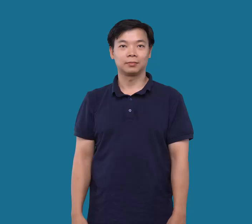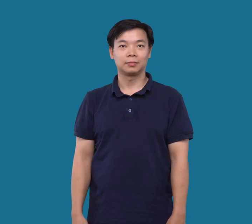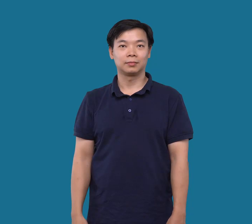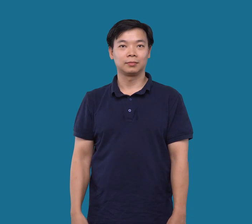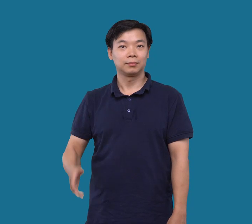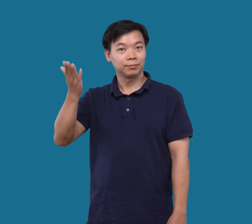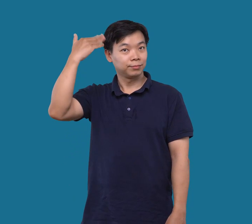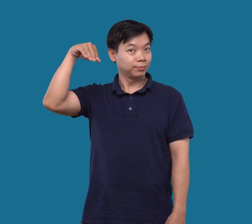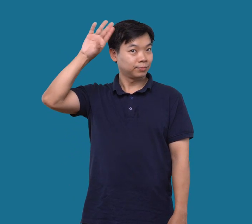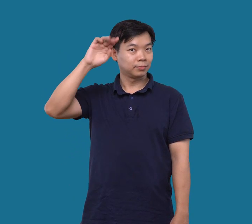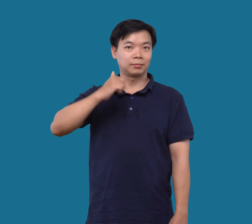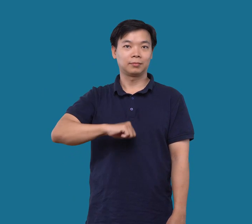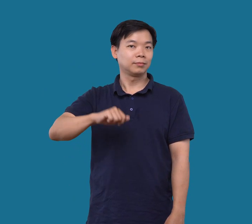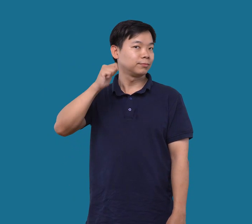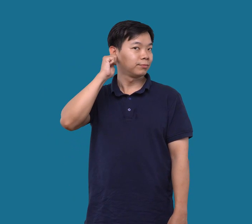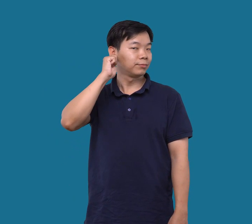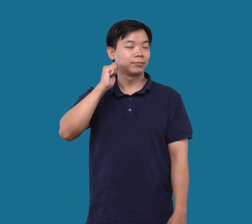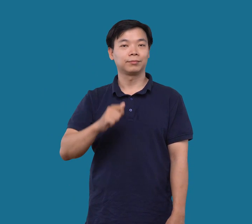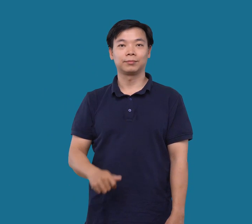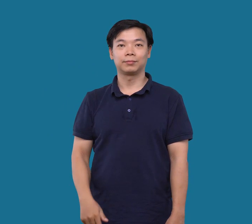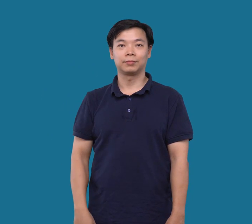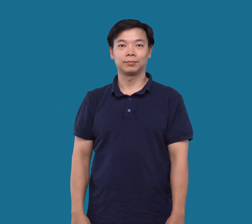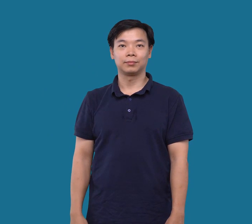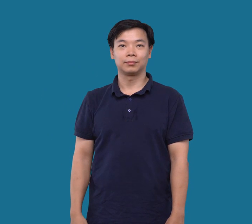thầy cô